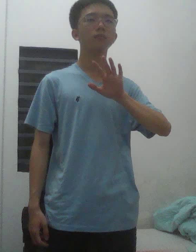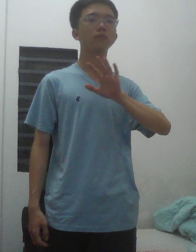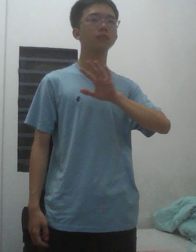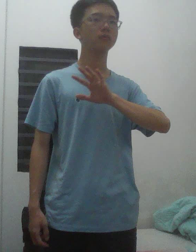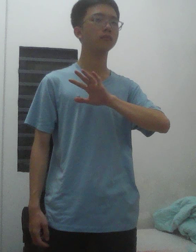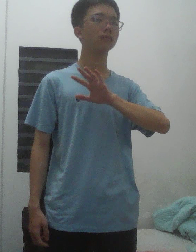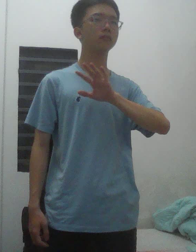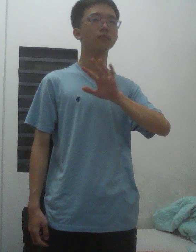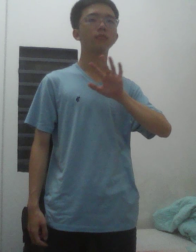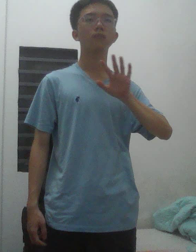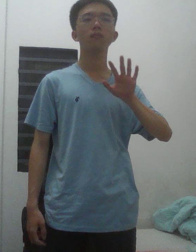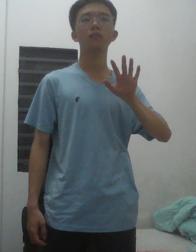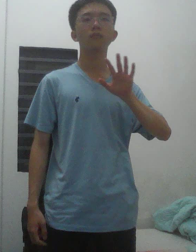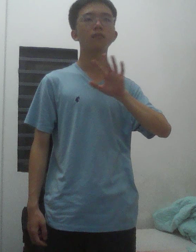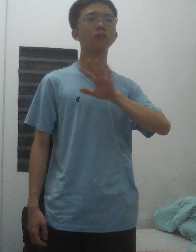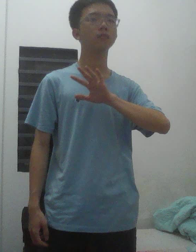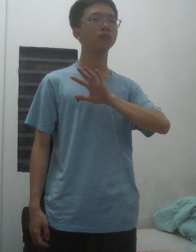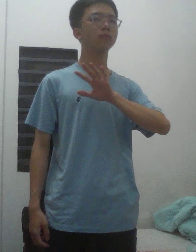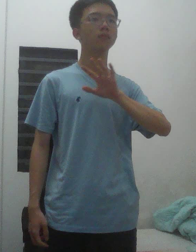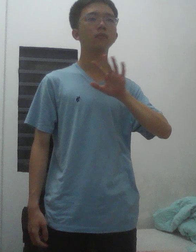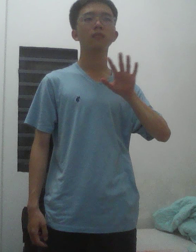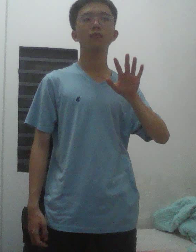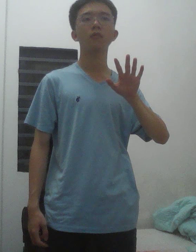khong dong y